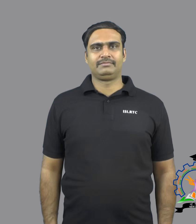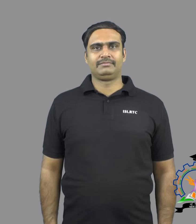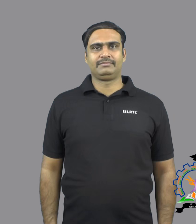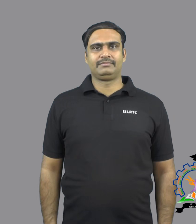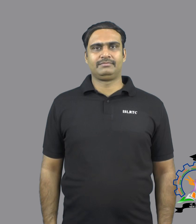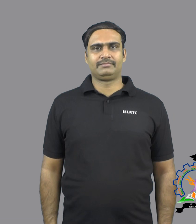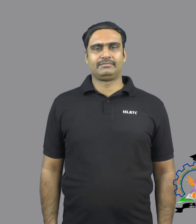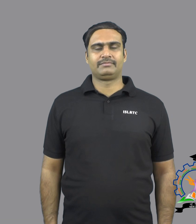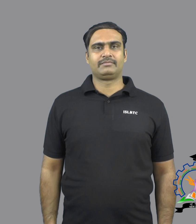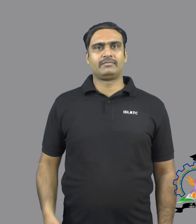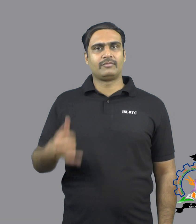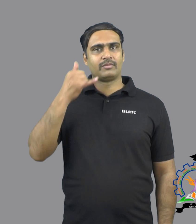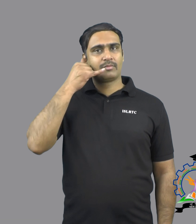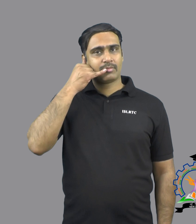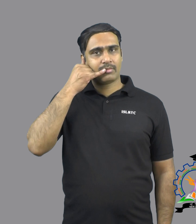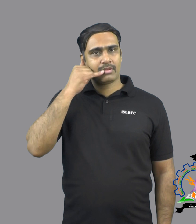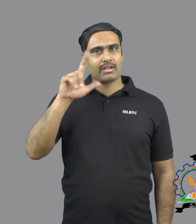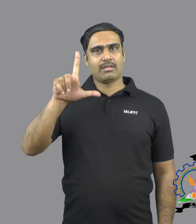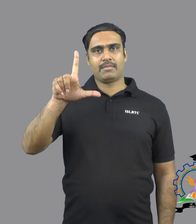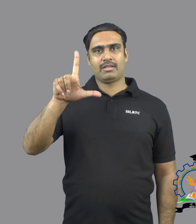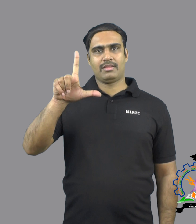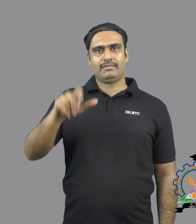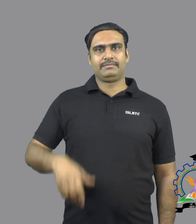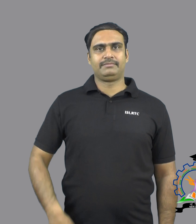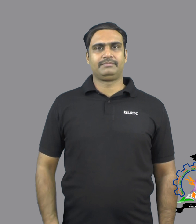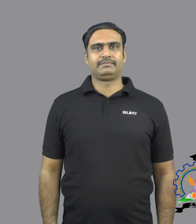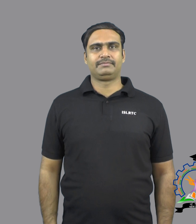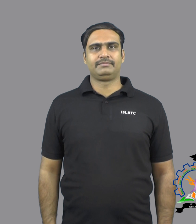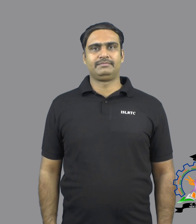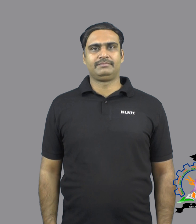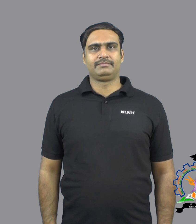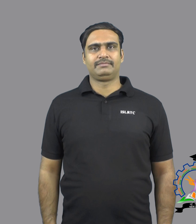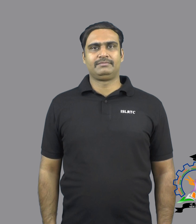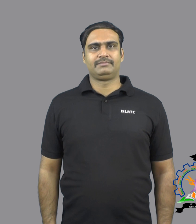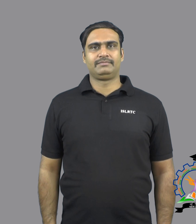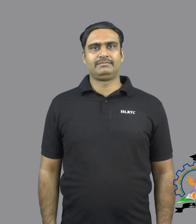Lenovo